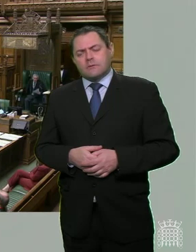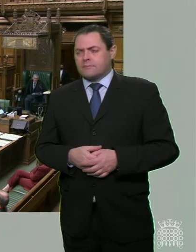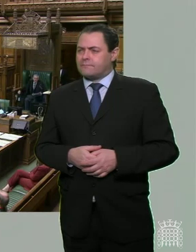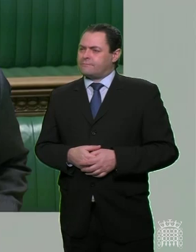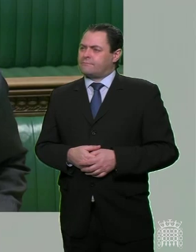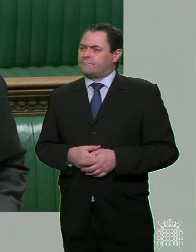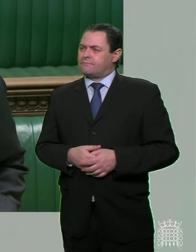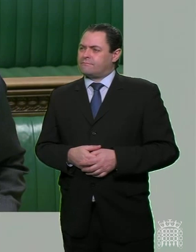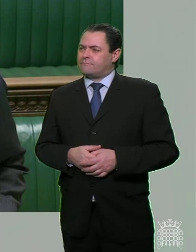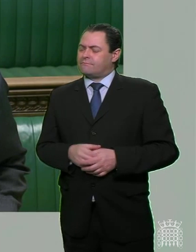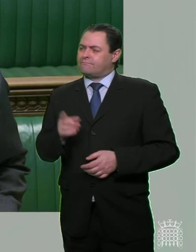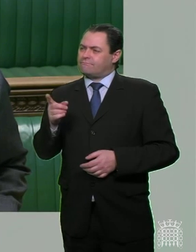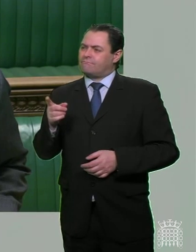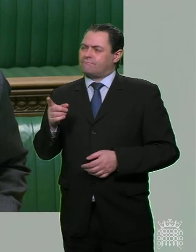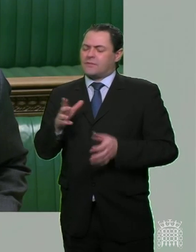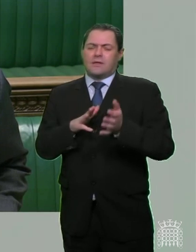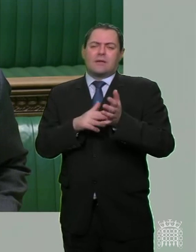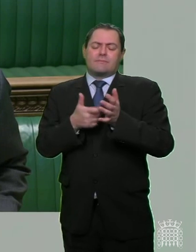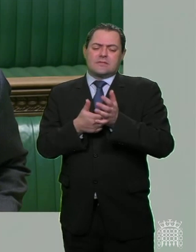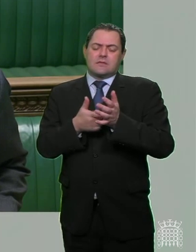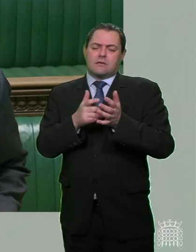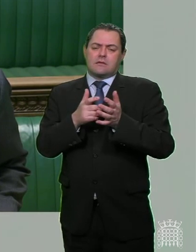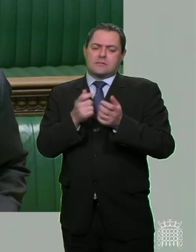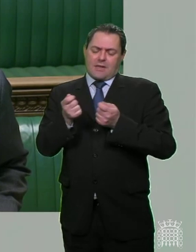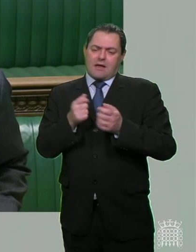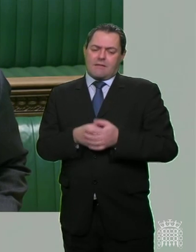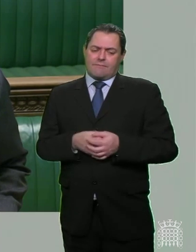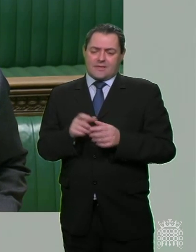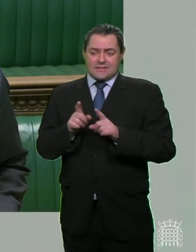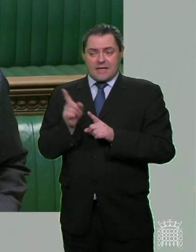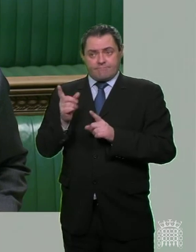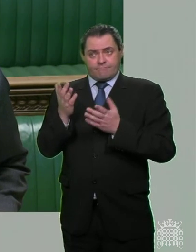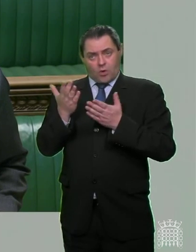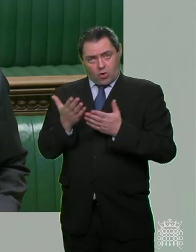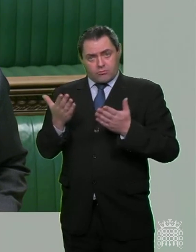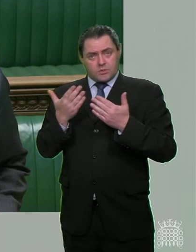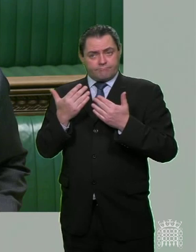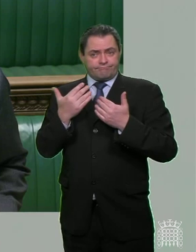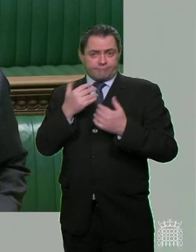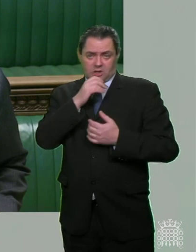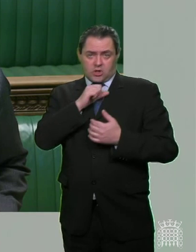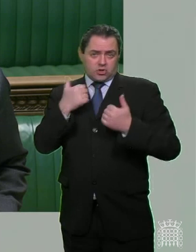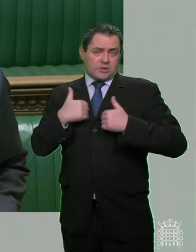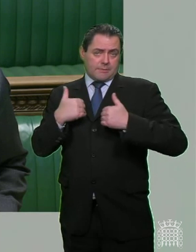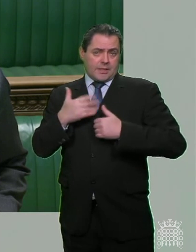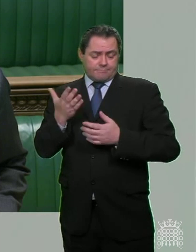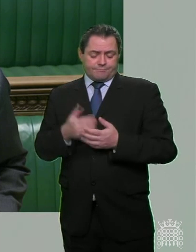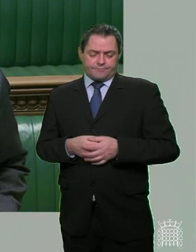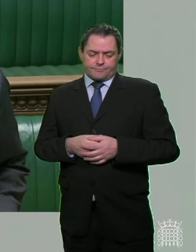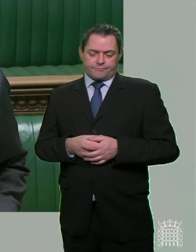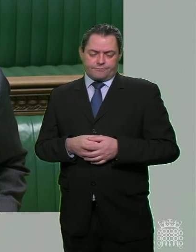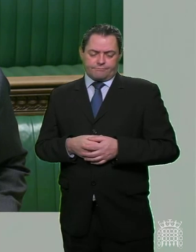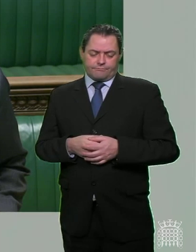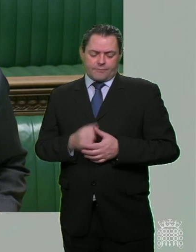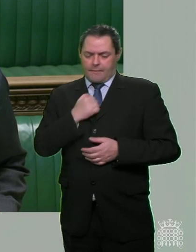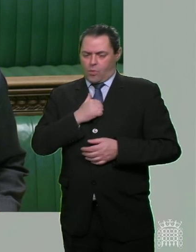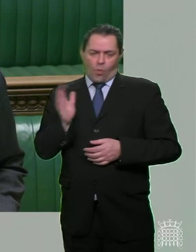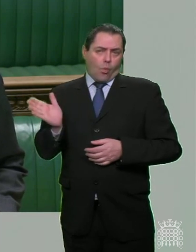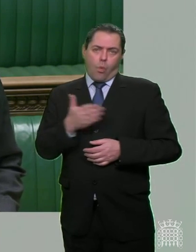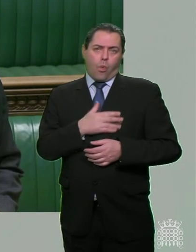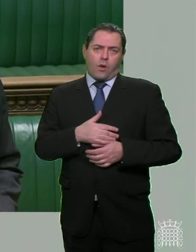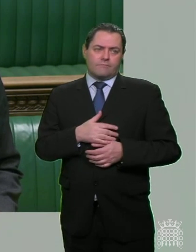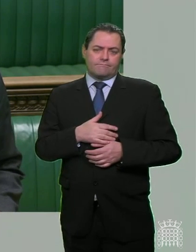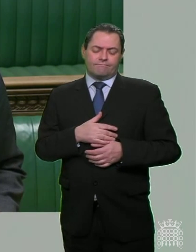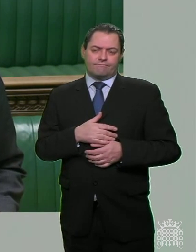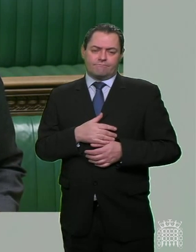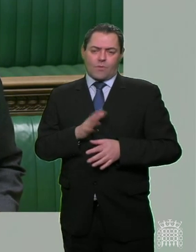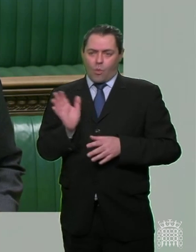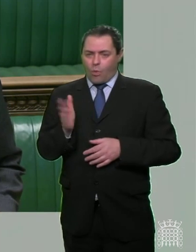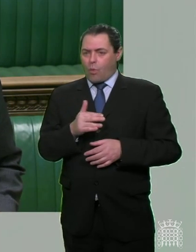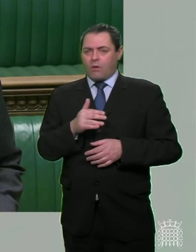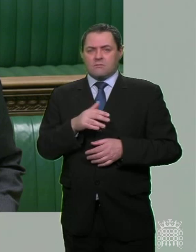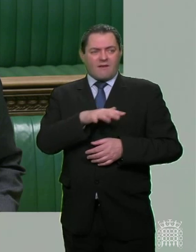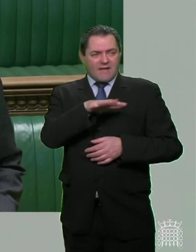Like the right honourable and learned Gentleman, I mourn every death in this pandemic and we share the grief of all those who have been bereaved.